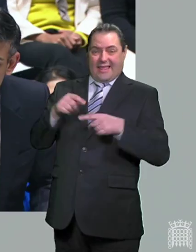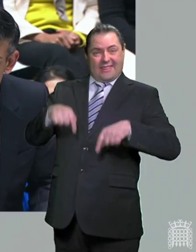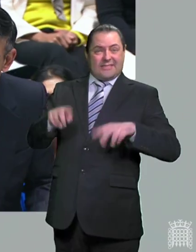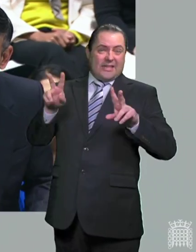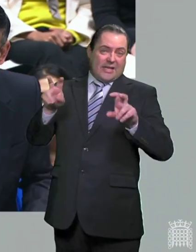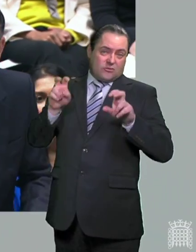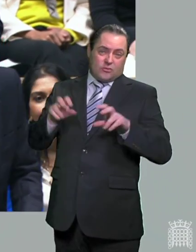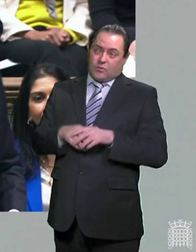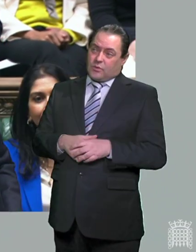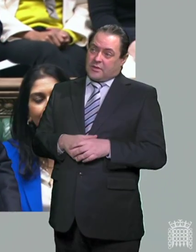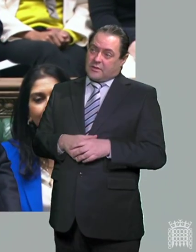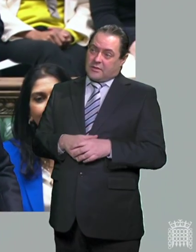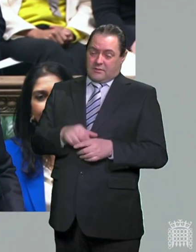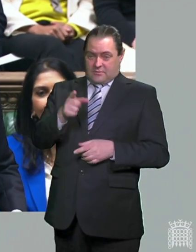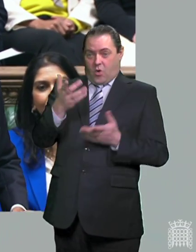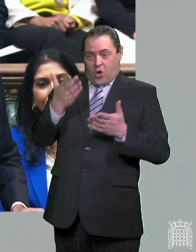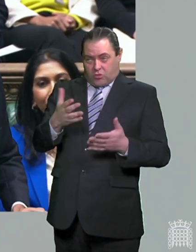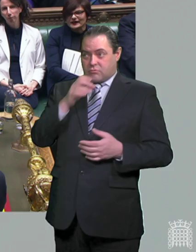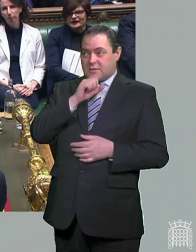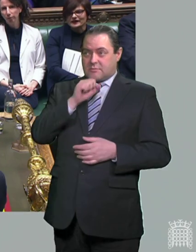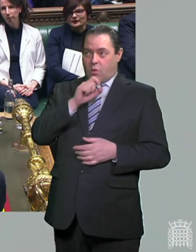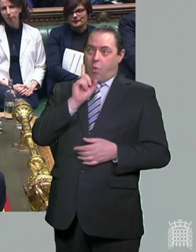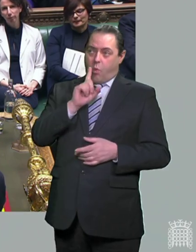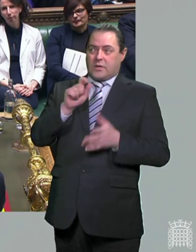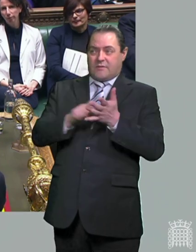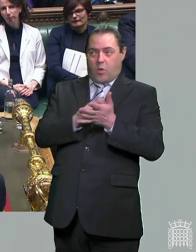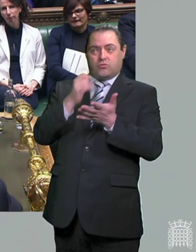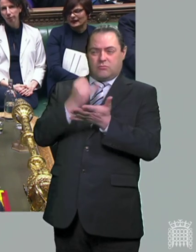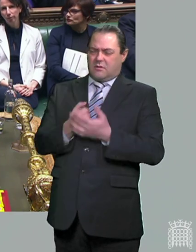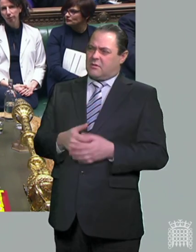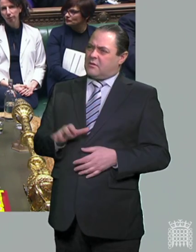The reality is that he has been on the wrong side—